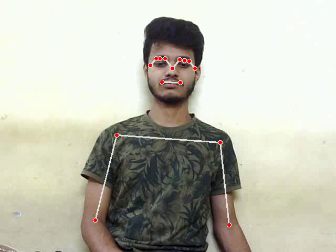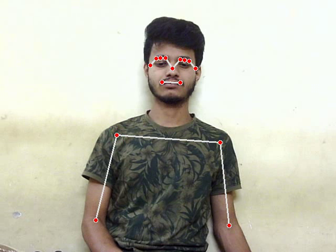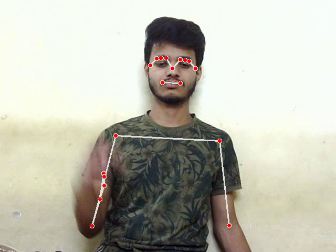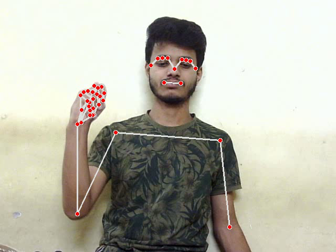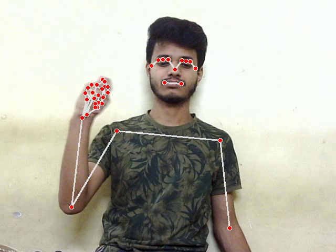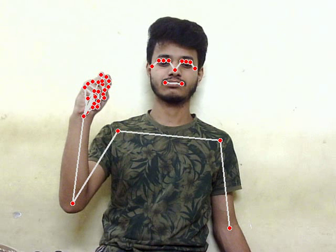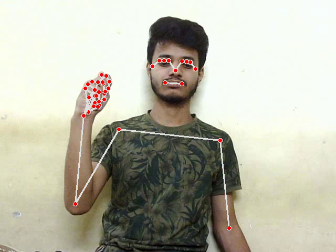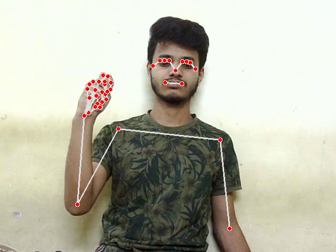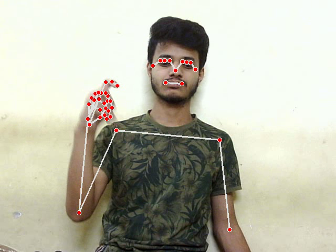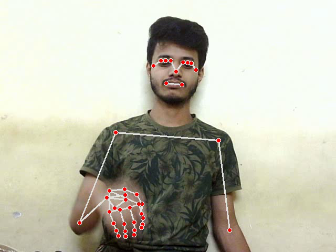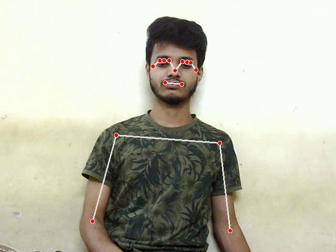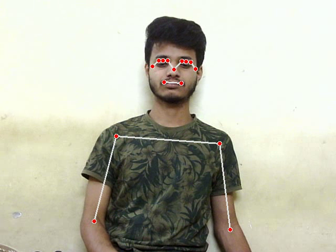bathroom